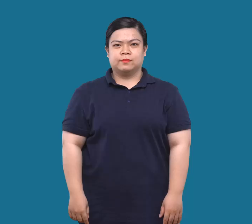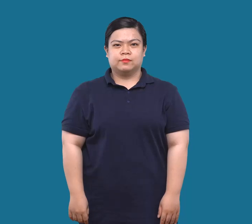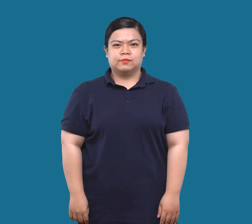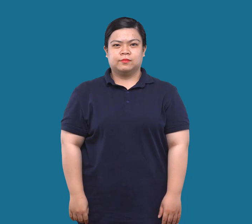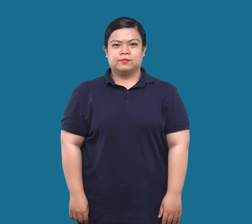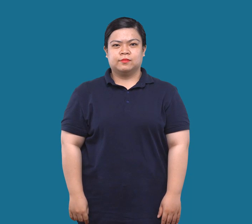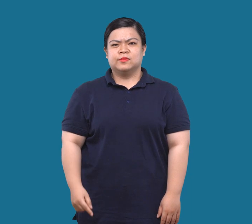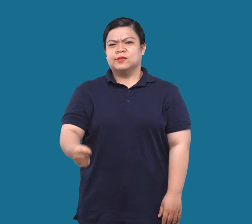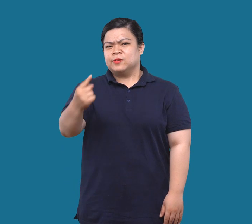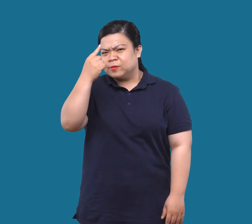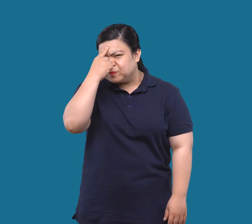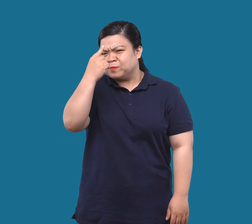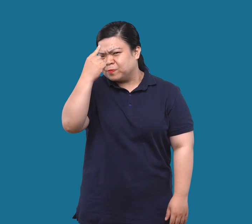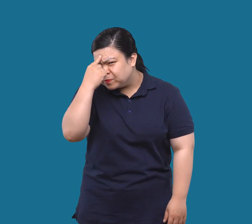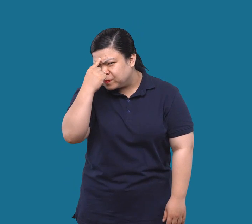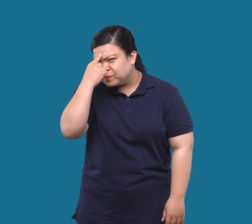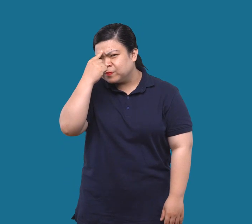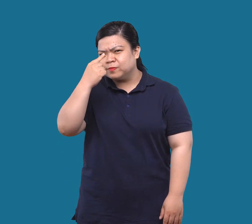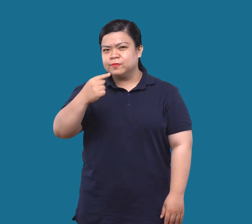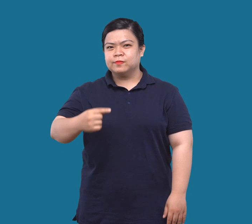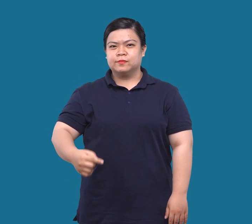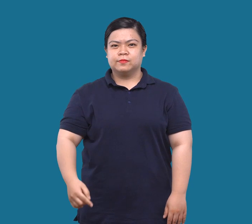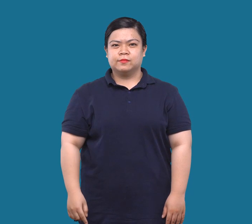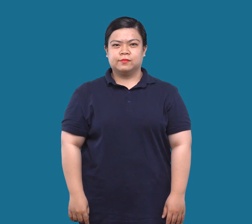tin cậy